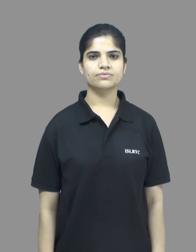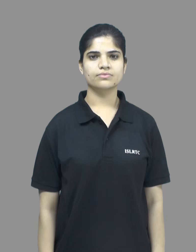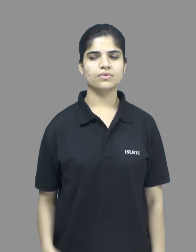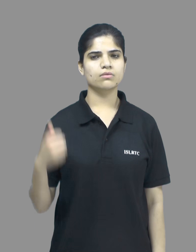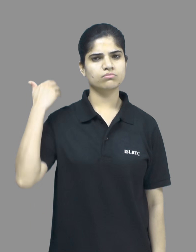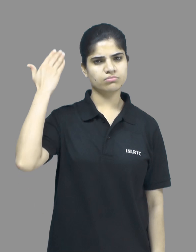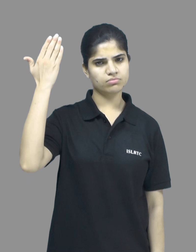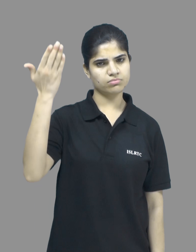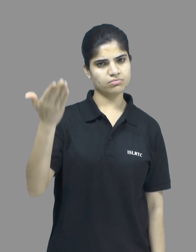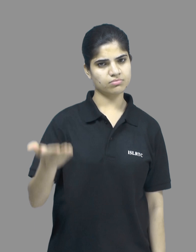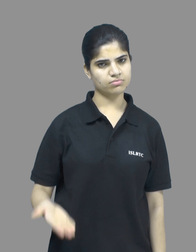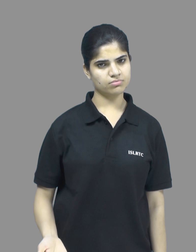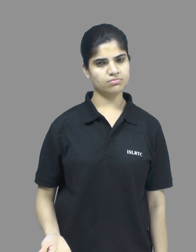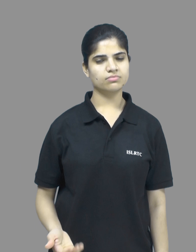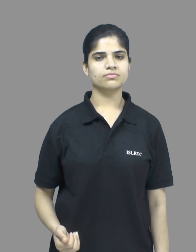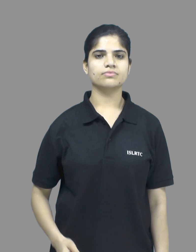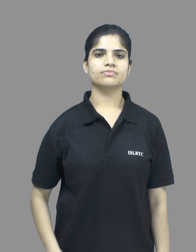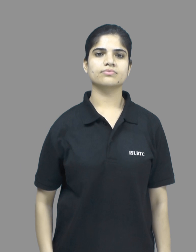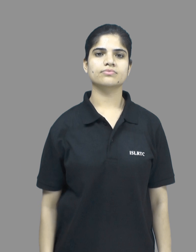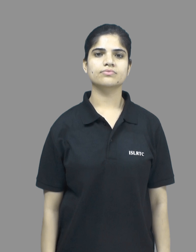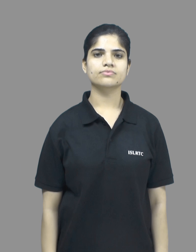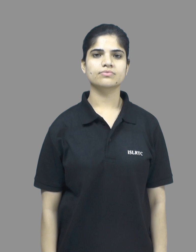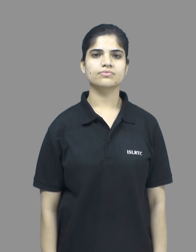Since